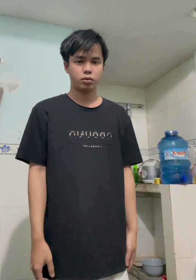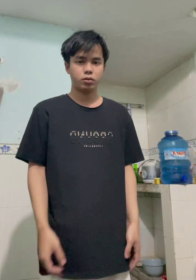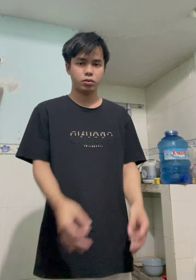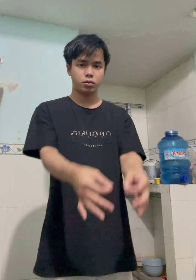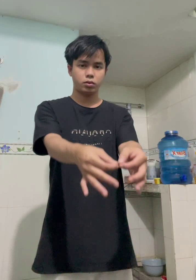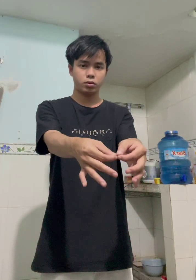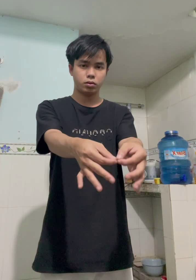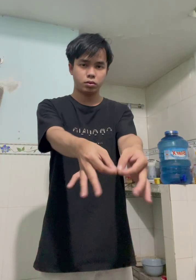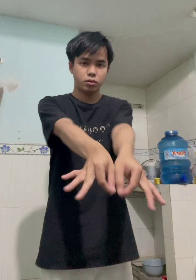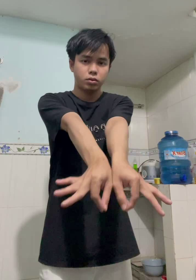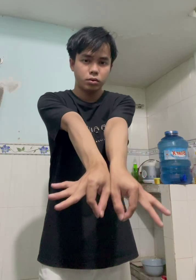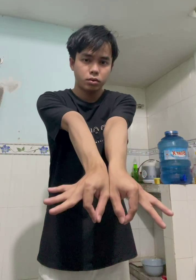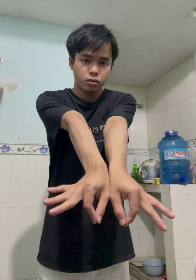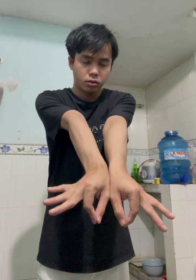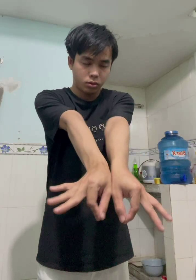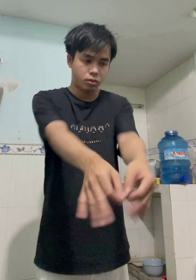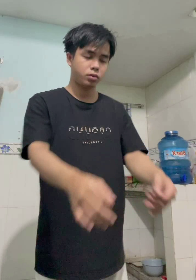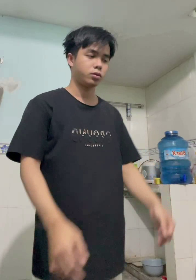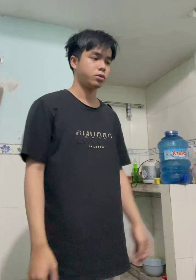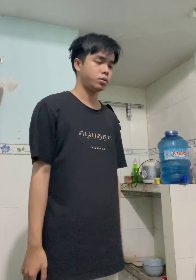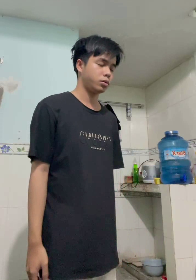cai gi